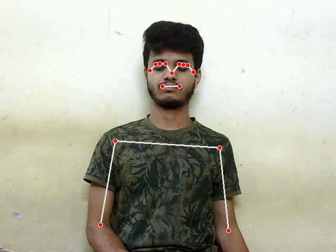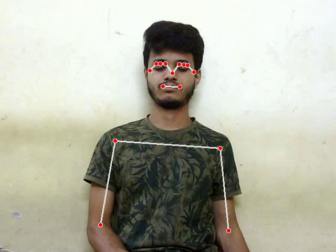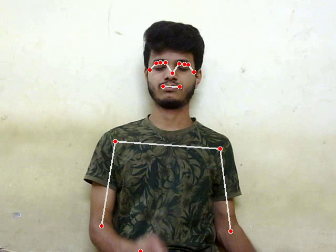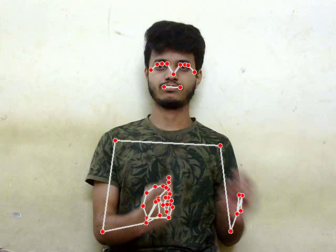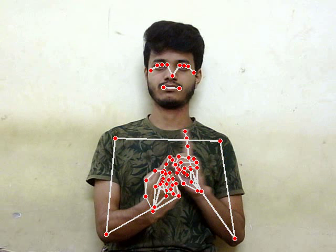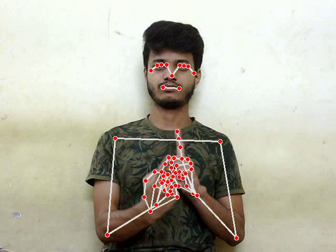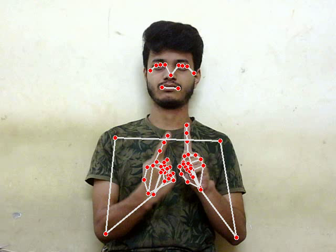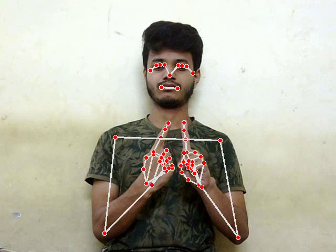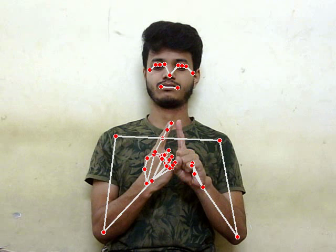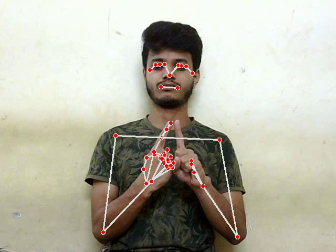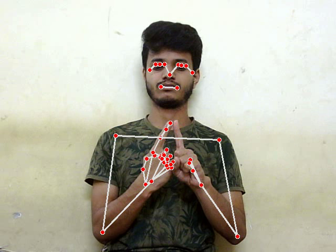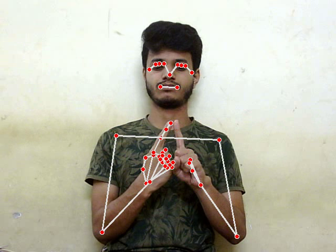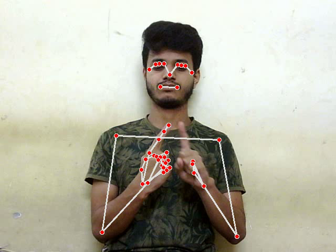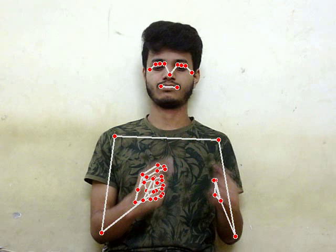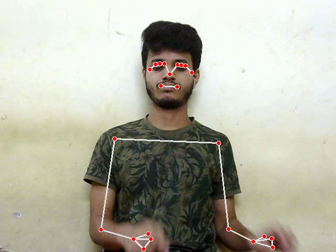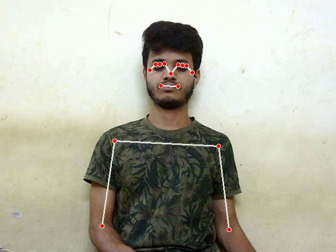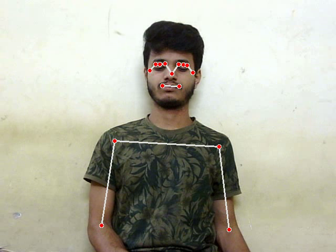meet